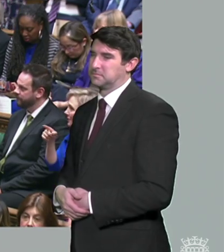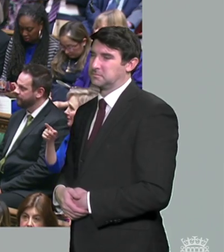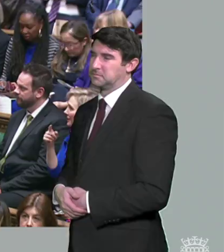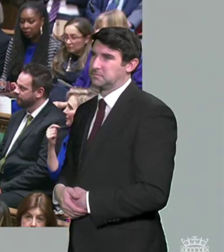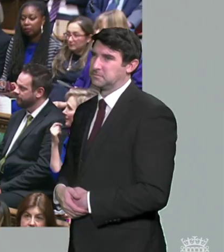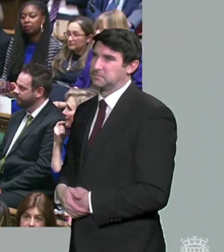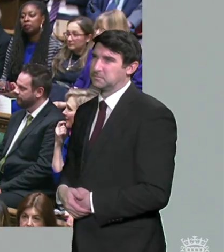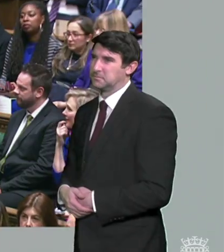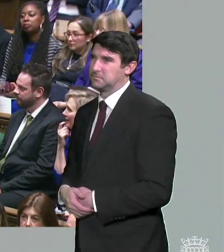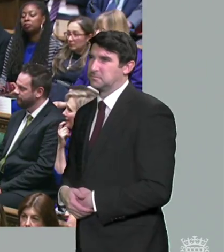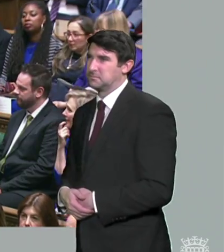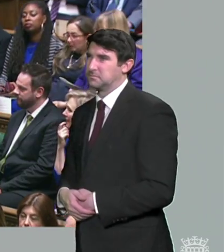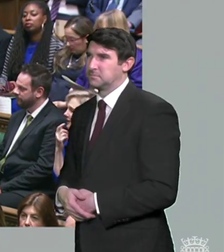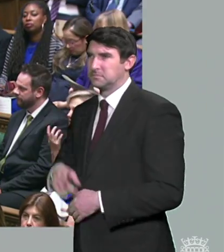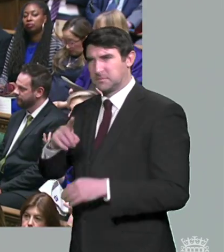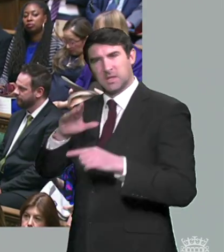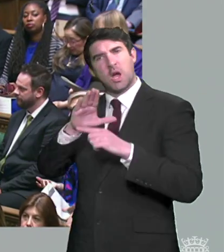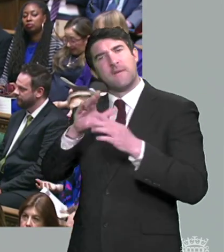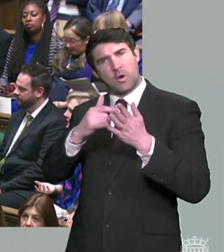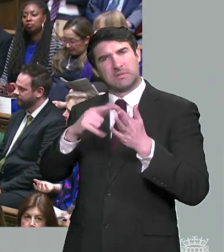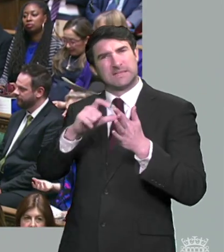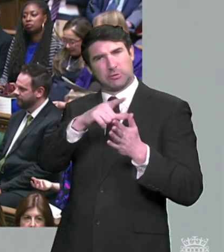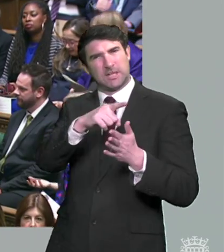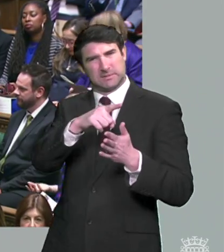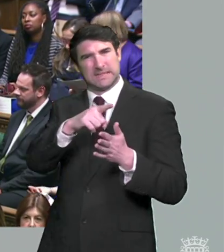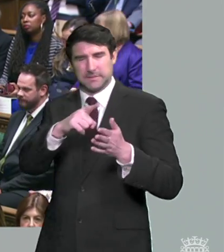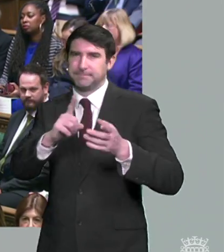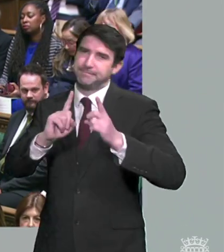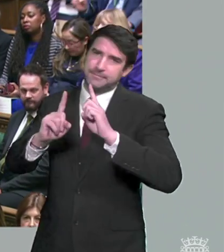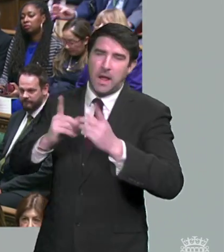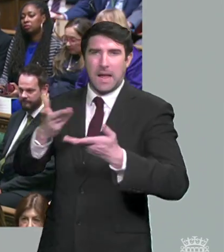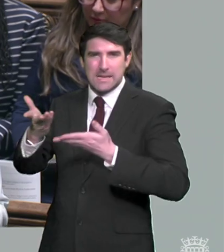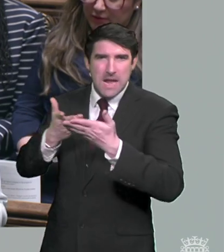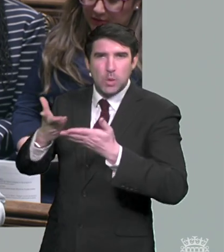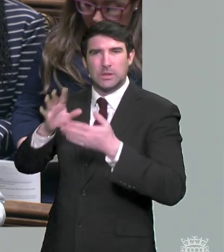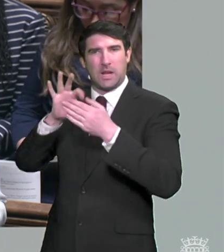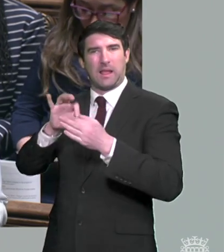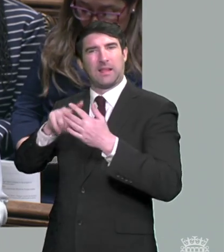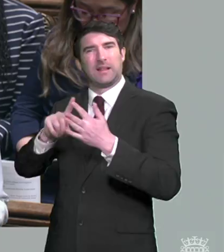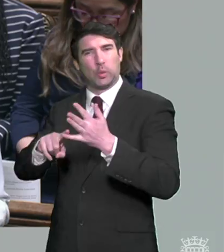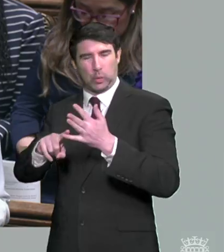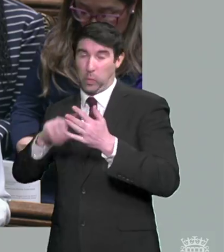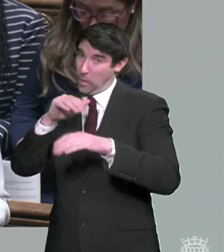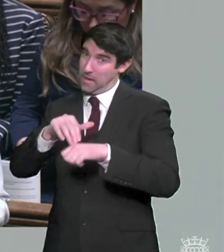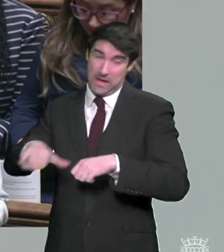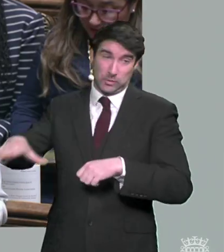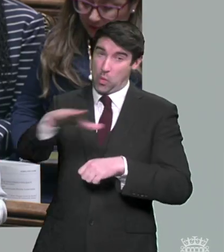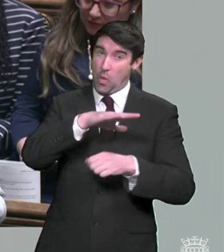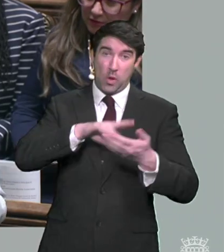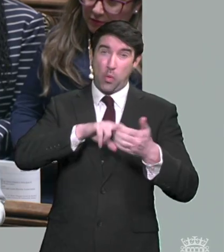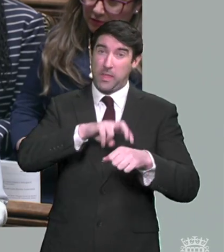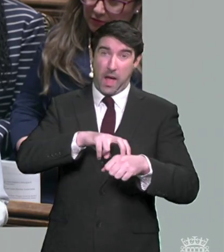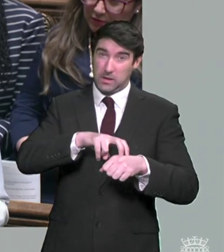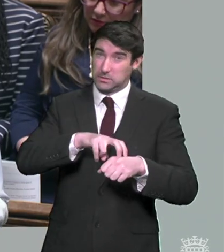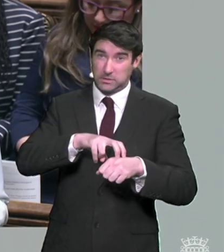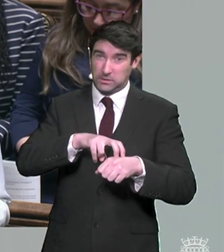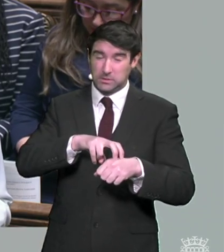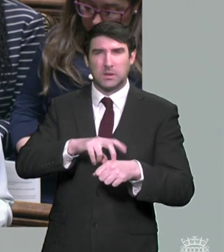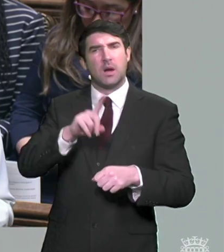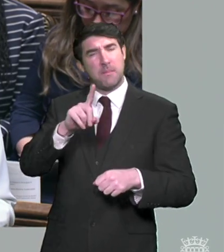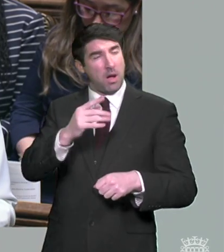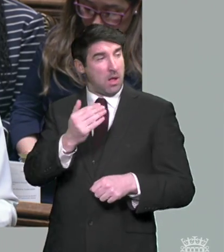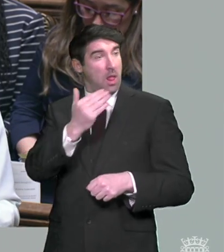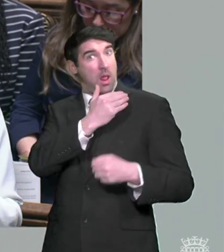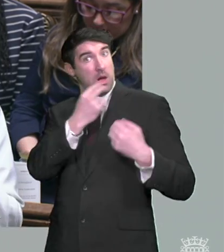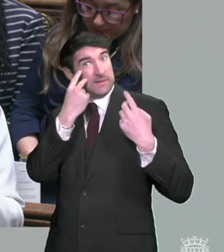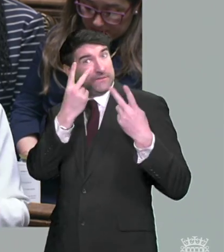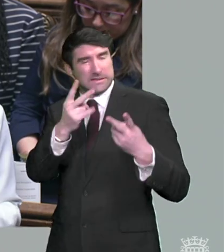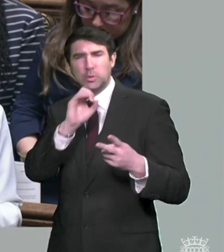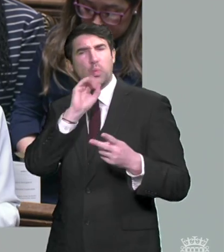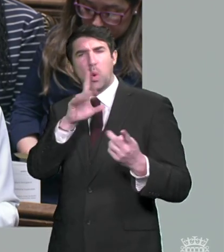The Foreign Secretary is leading on negotiations that will affect all communities in Northern Ireland, but on his last visit to Belfast he froze out nationalist parties.